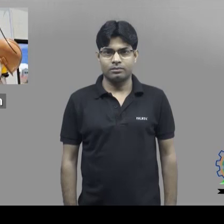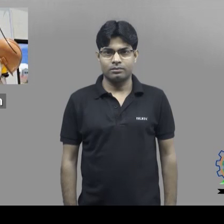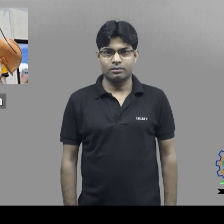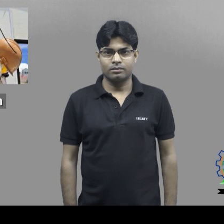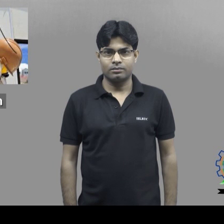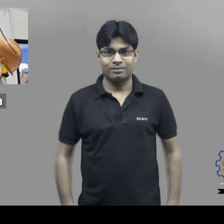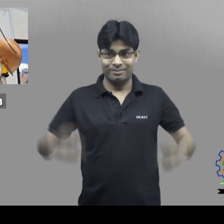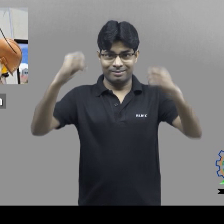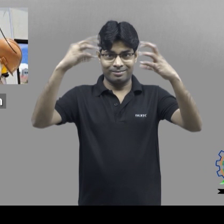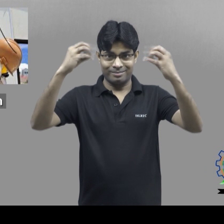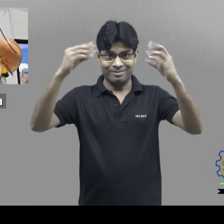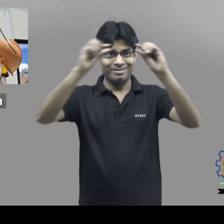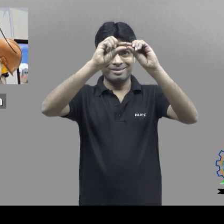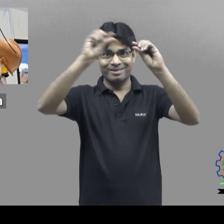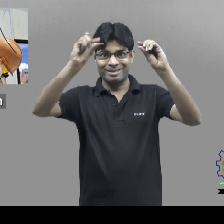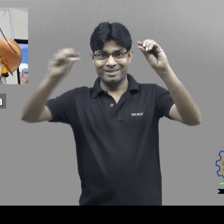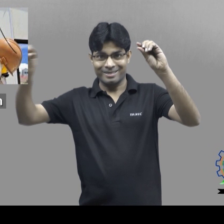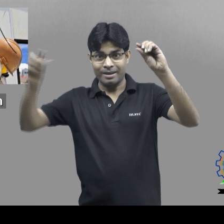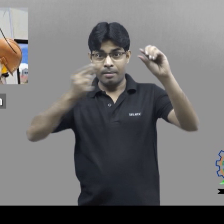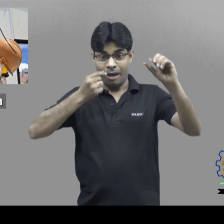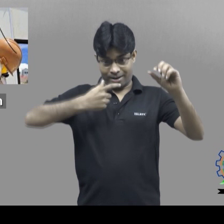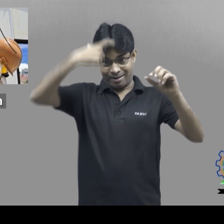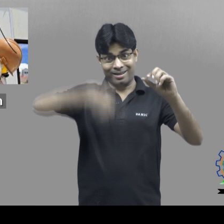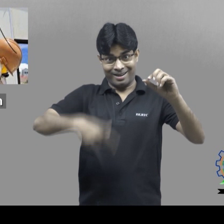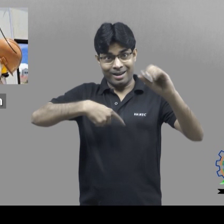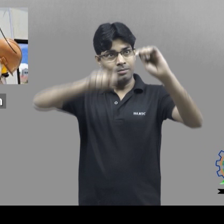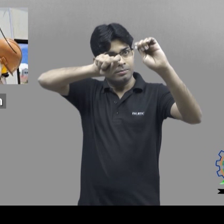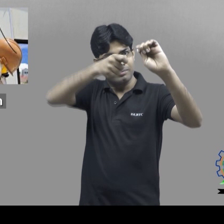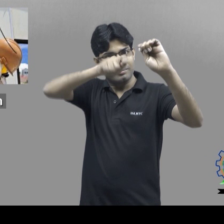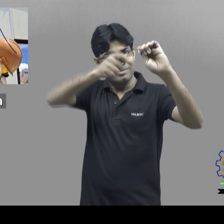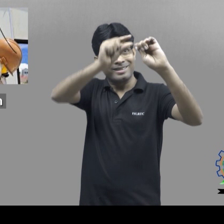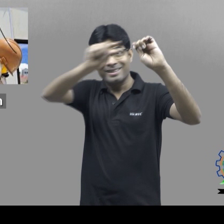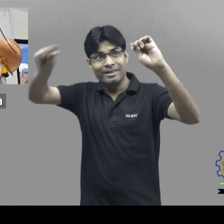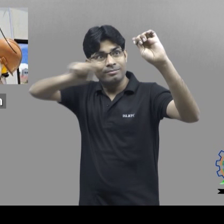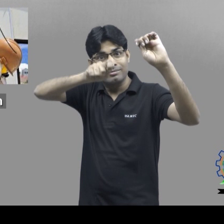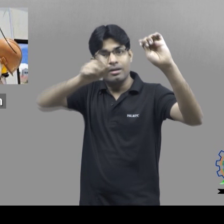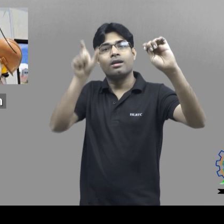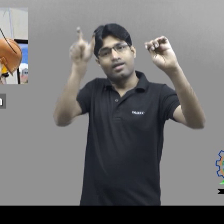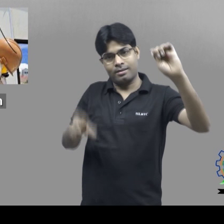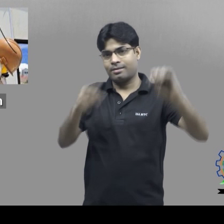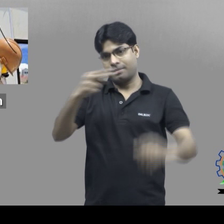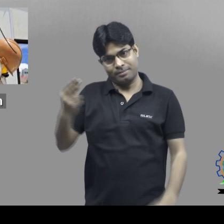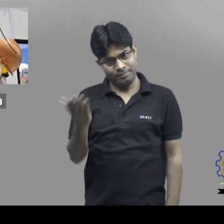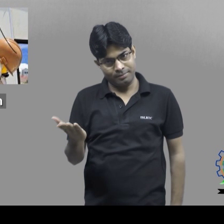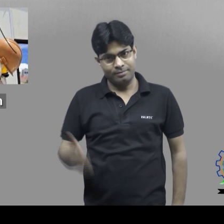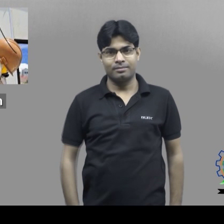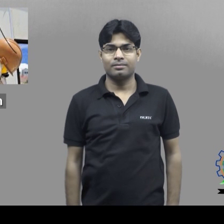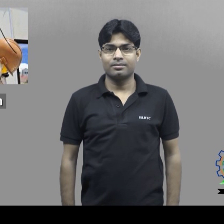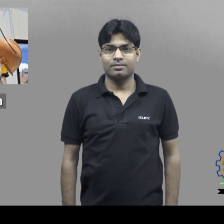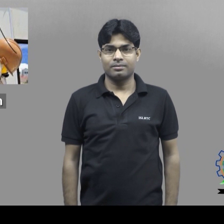Wire Man